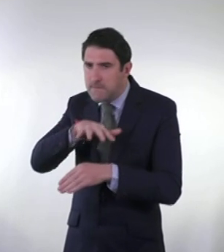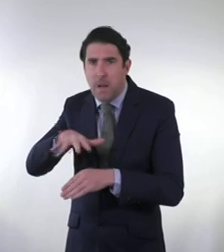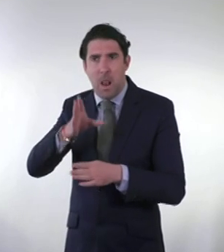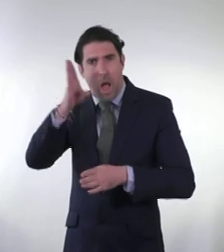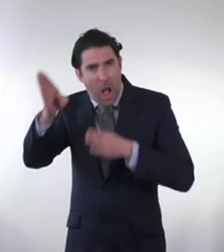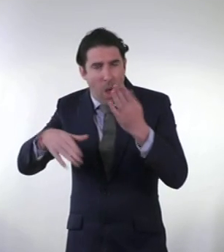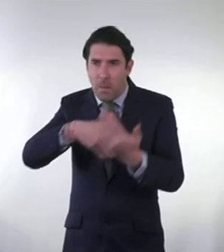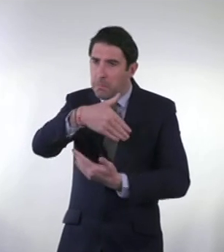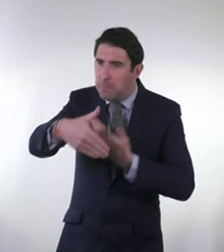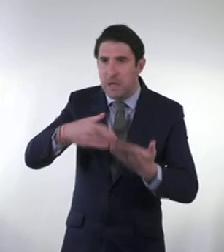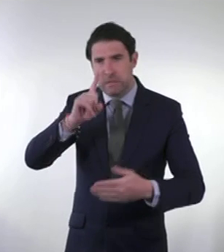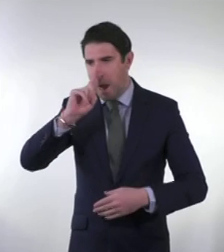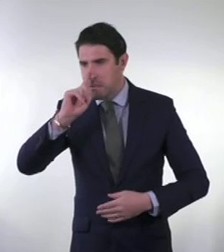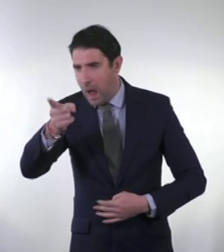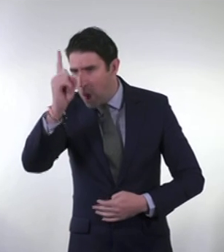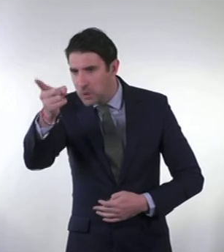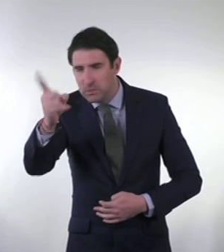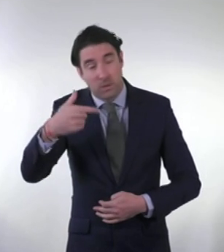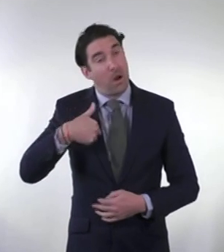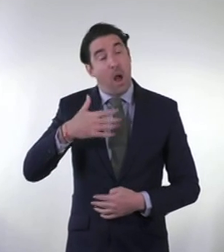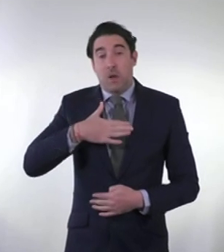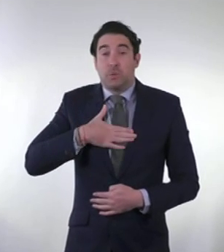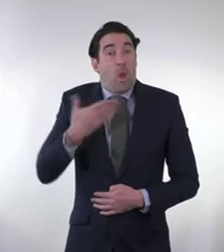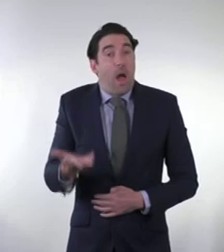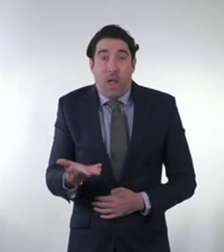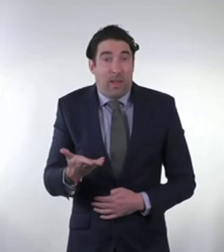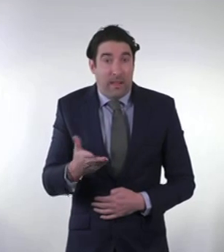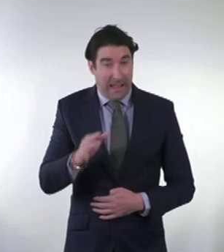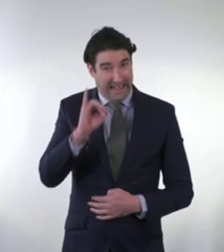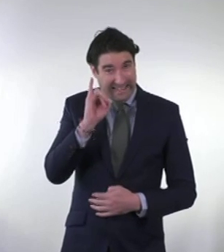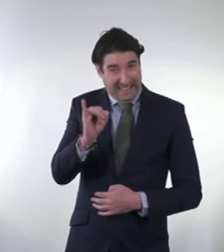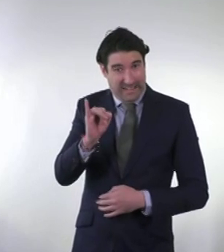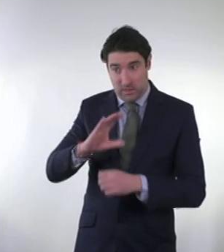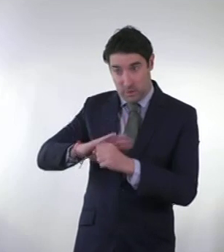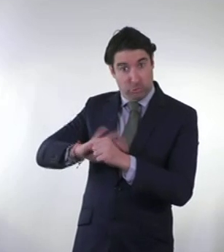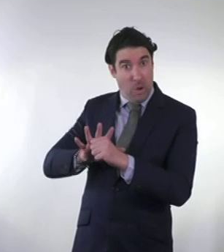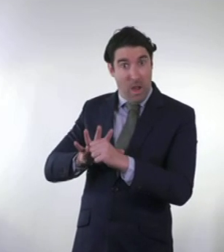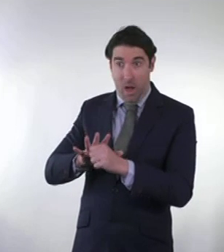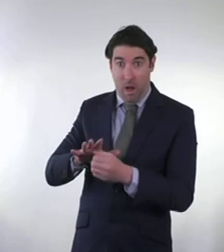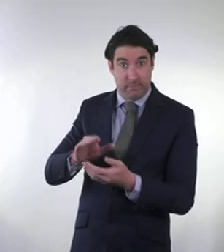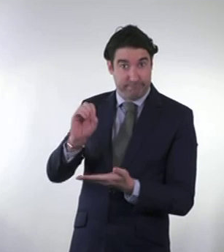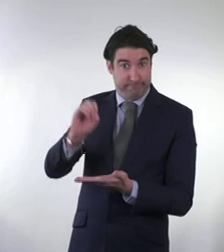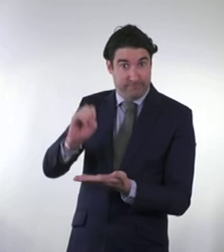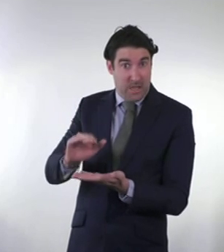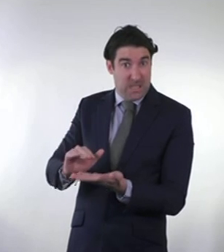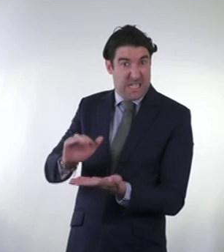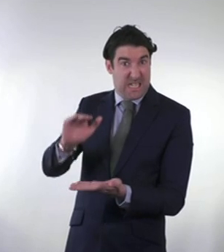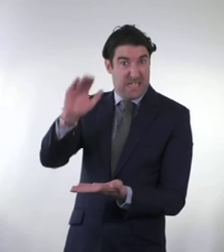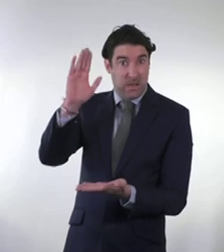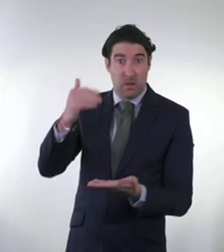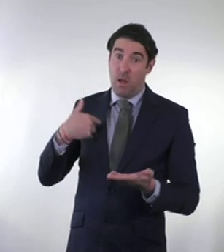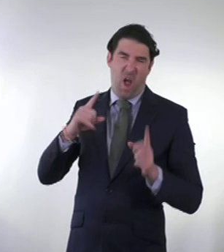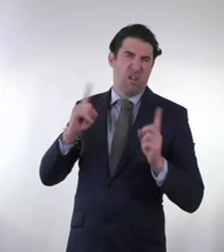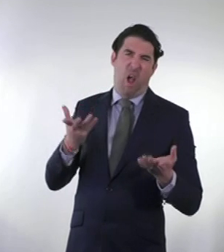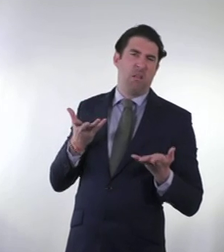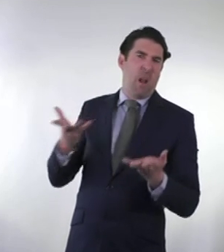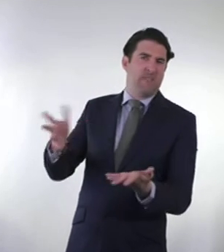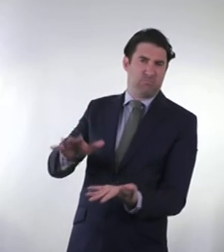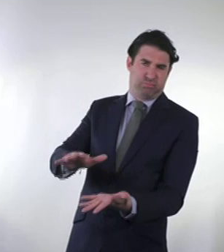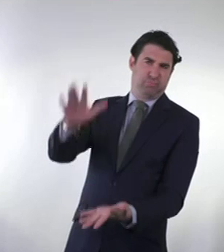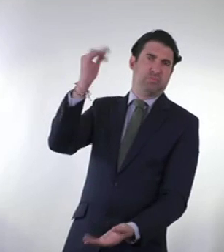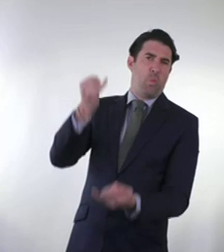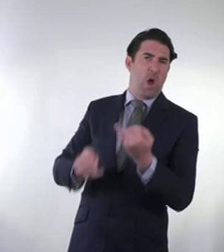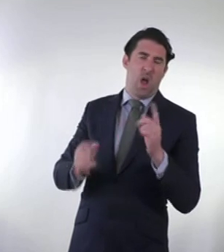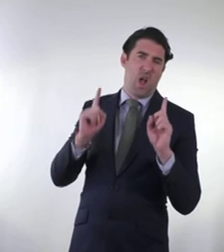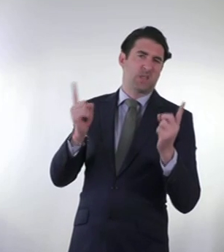Frankly, when we have the virus going up in the way that it now is in some parts of the country, we have to take strong local action.